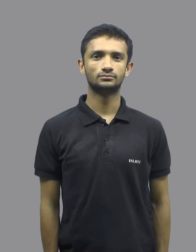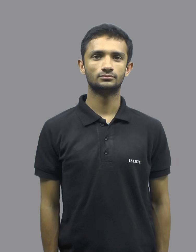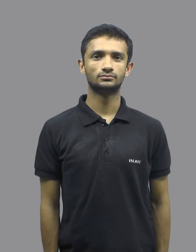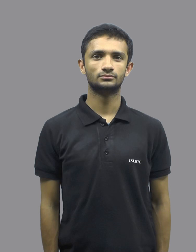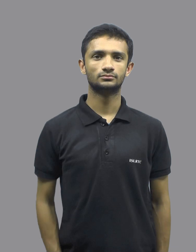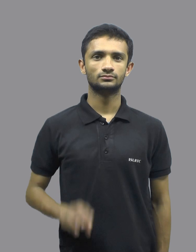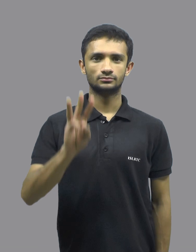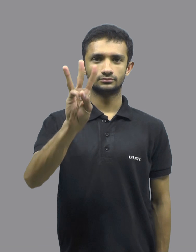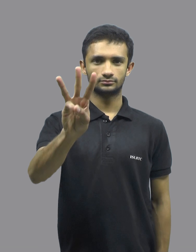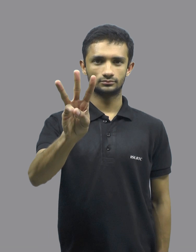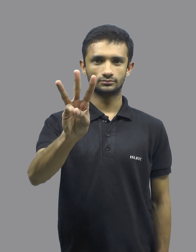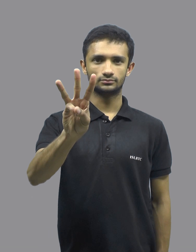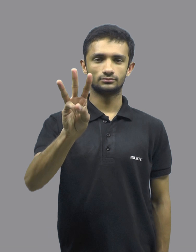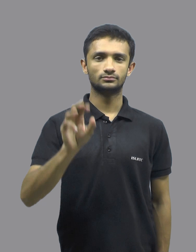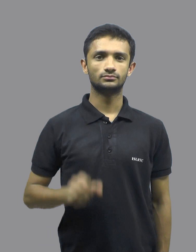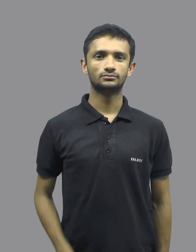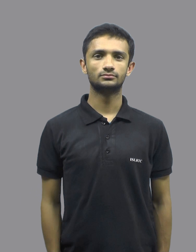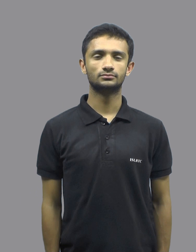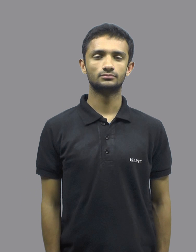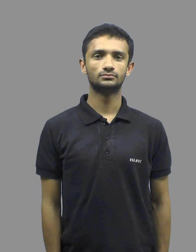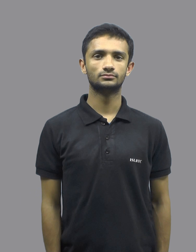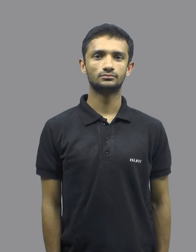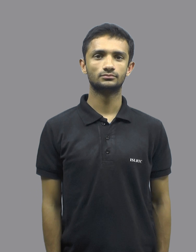3 Three